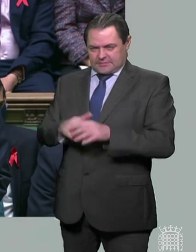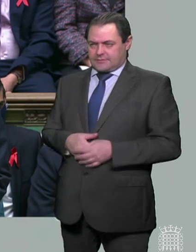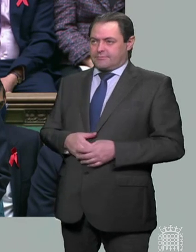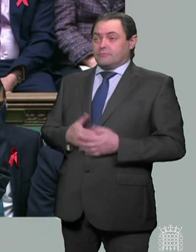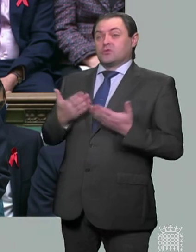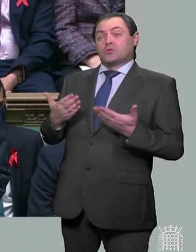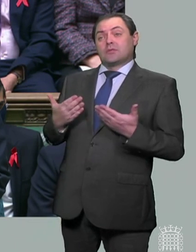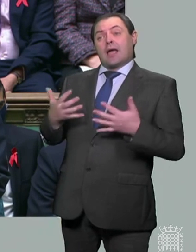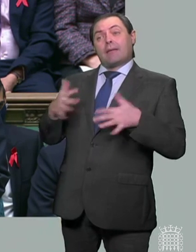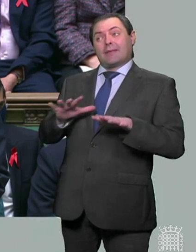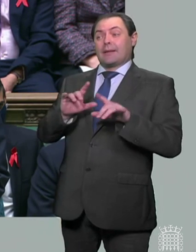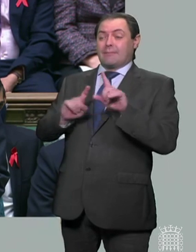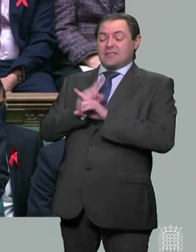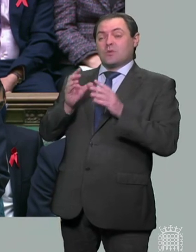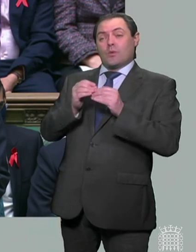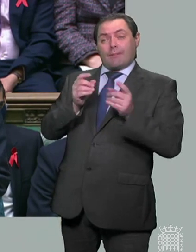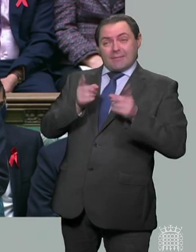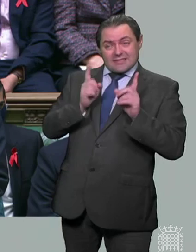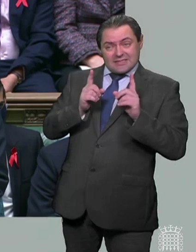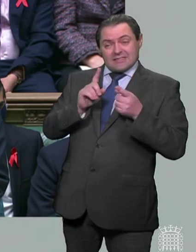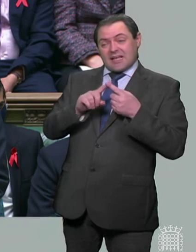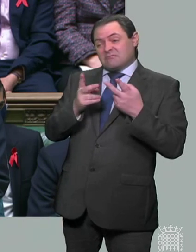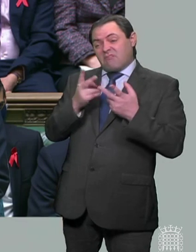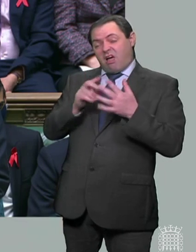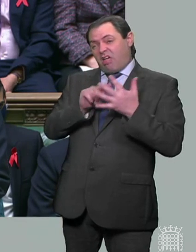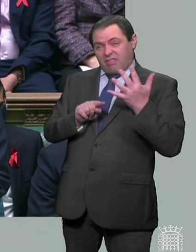This morning, I had meetings with ministerial colleagues and others.